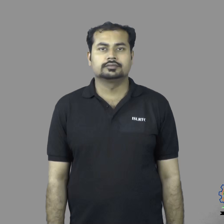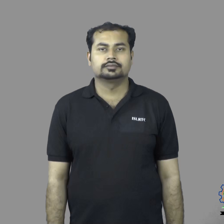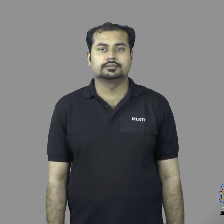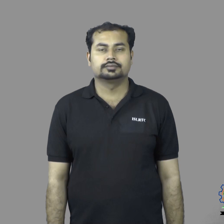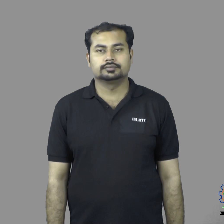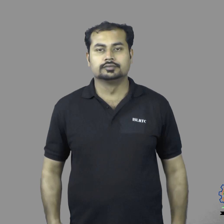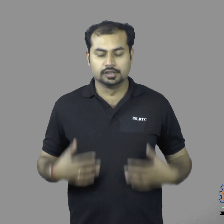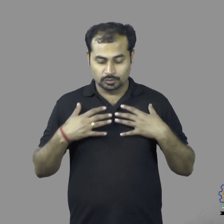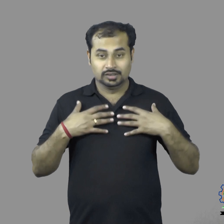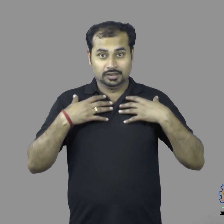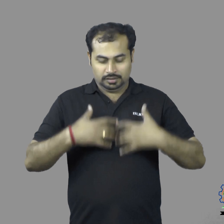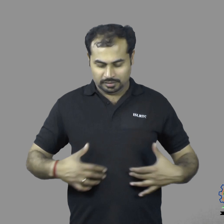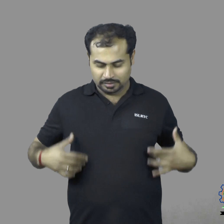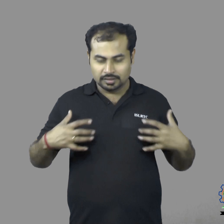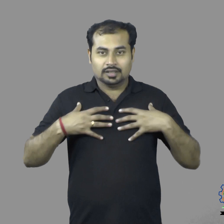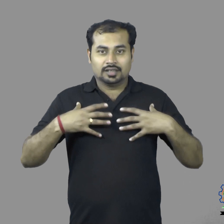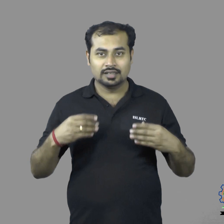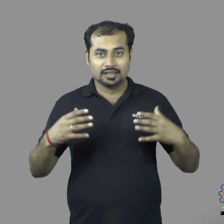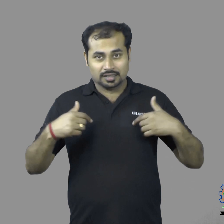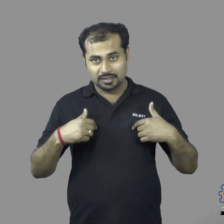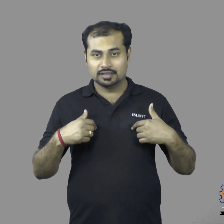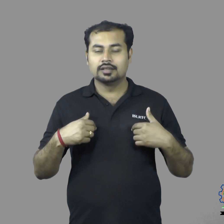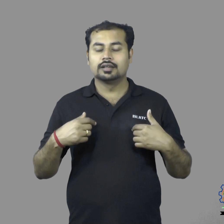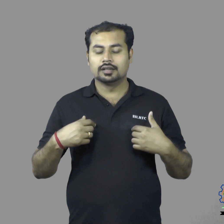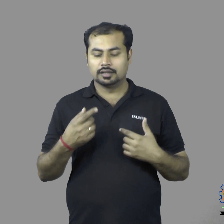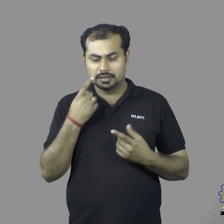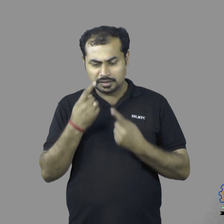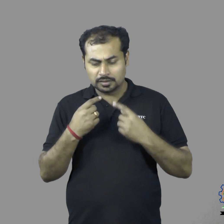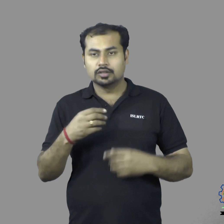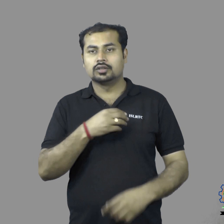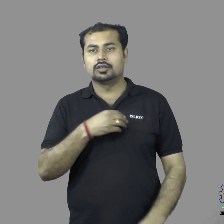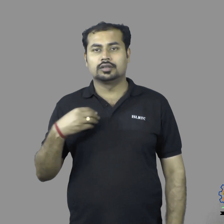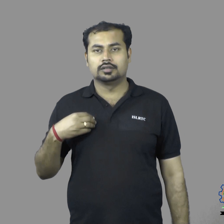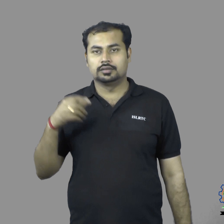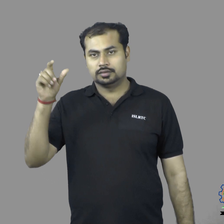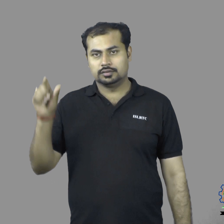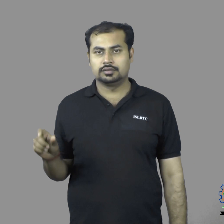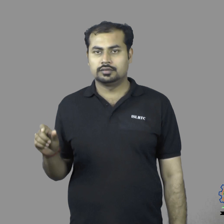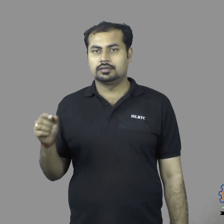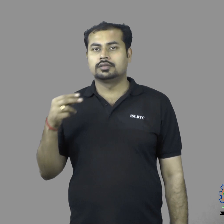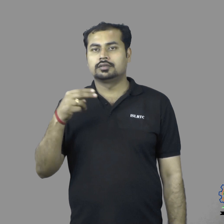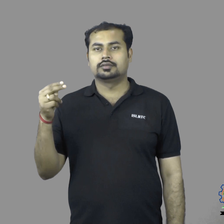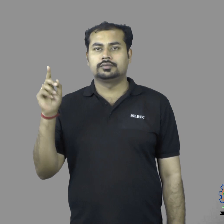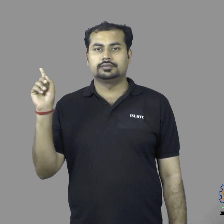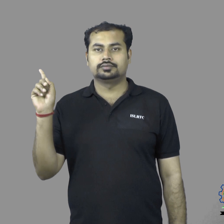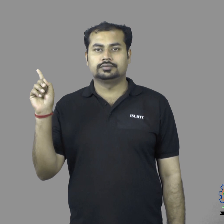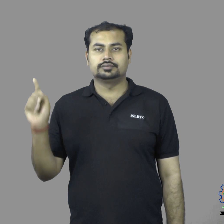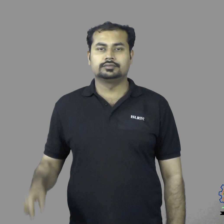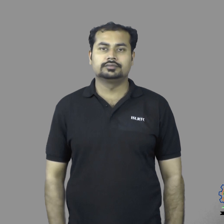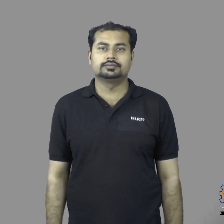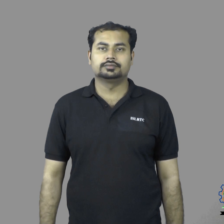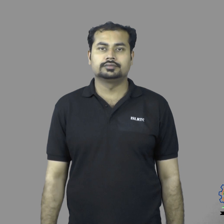Respiratory Therapist